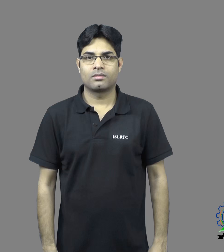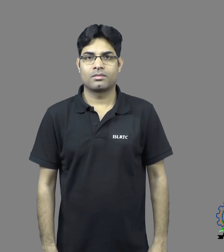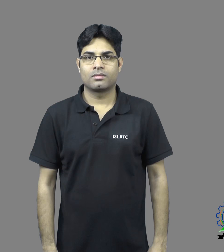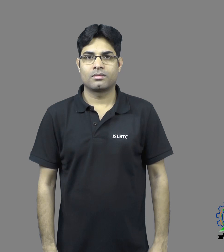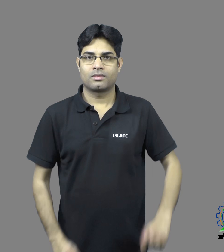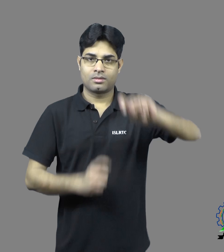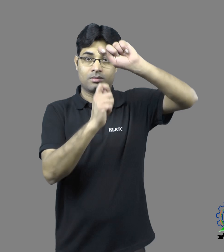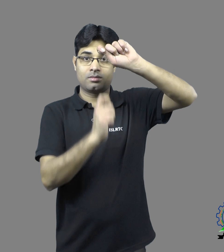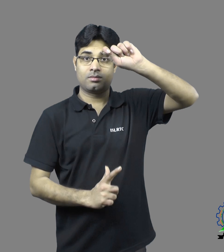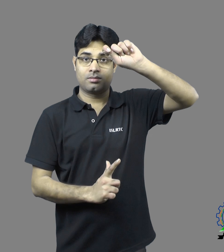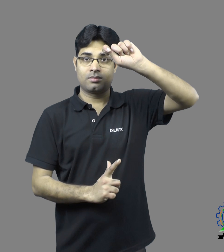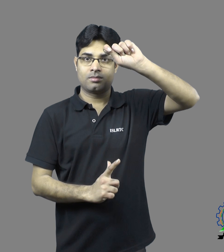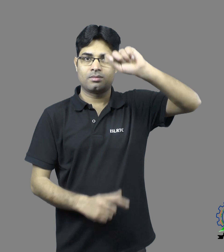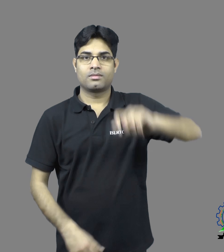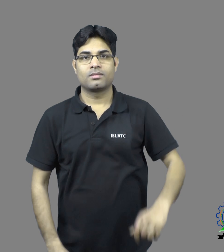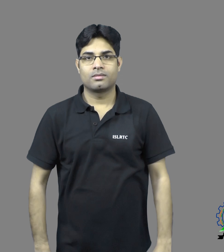Shiv Sena